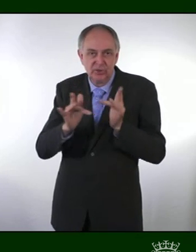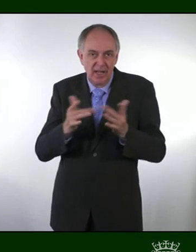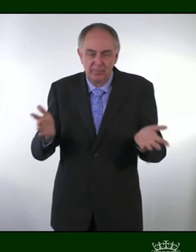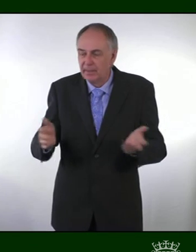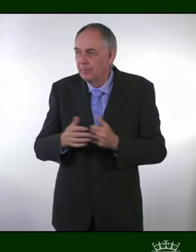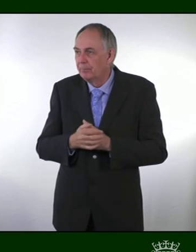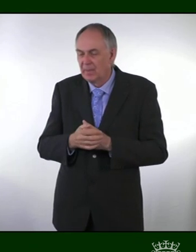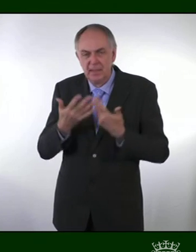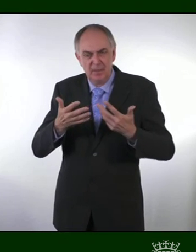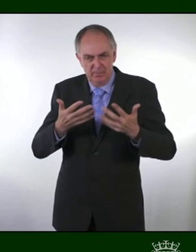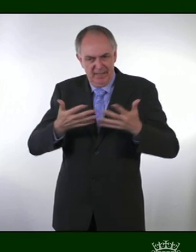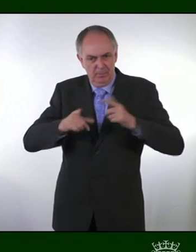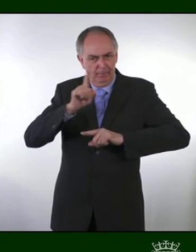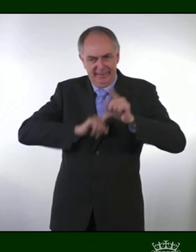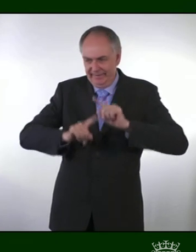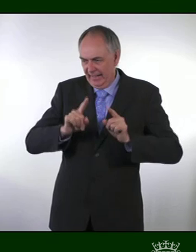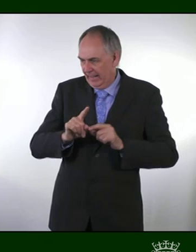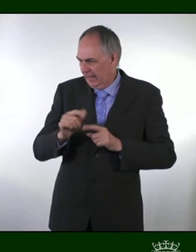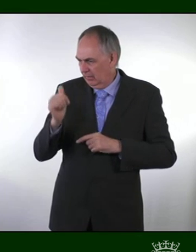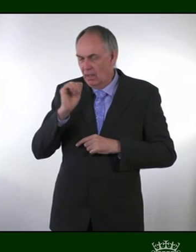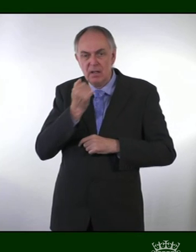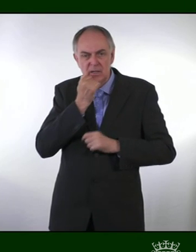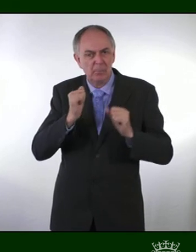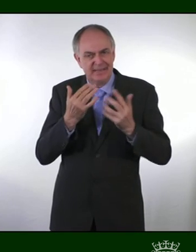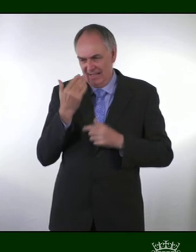We had a summit on the matter in No.